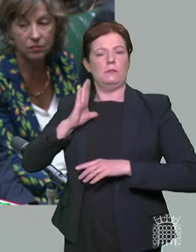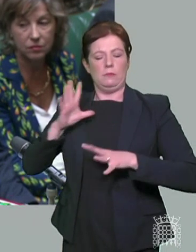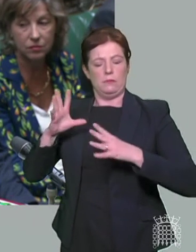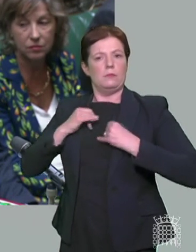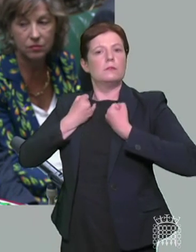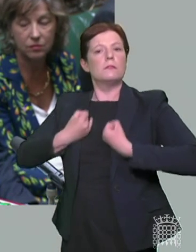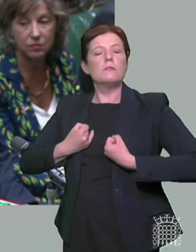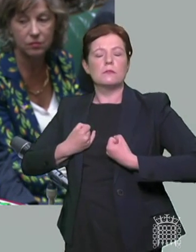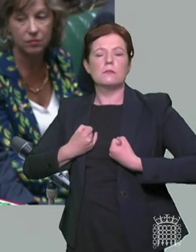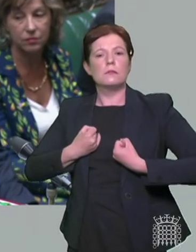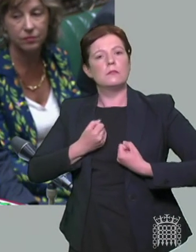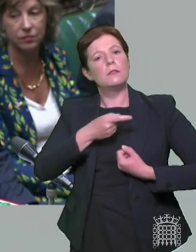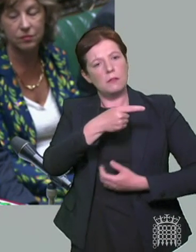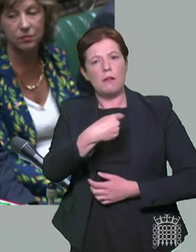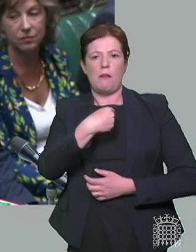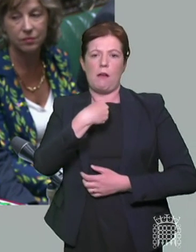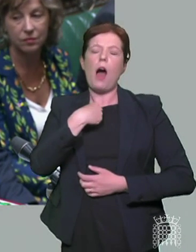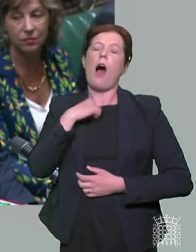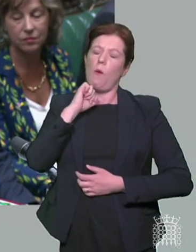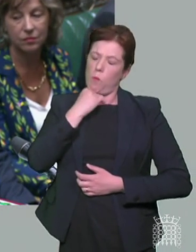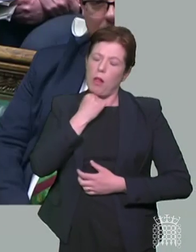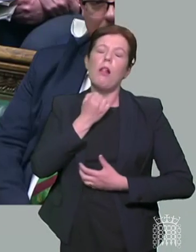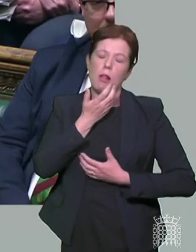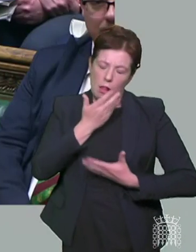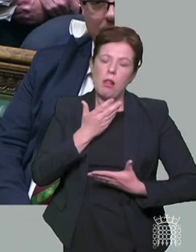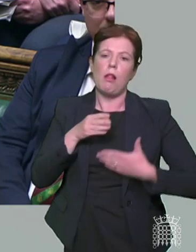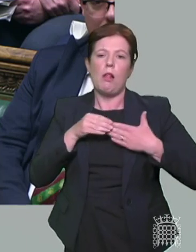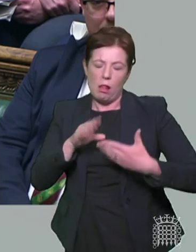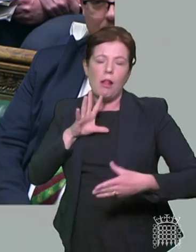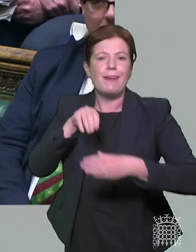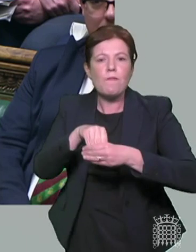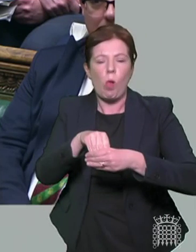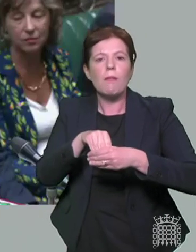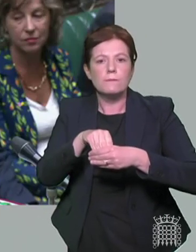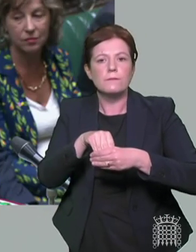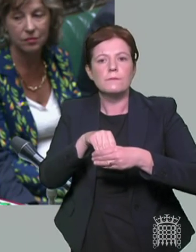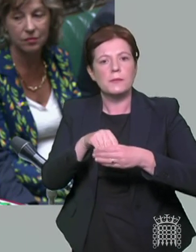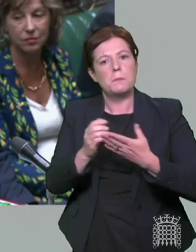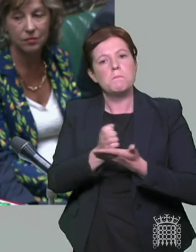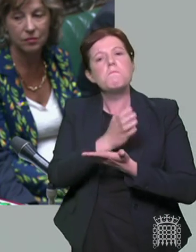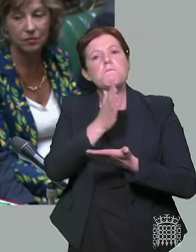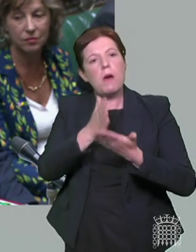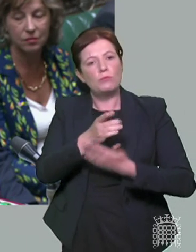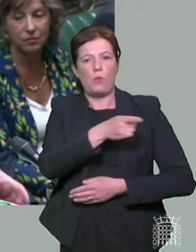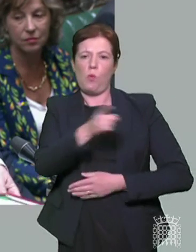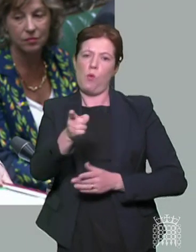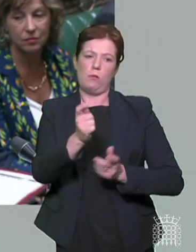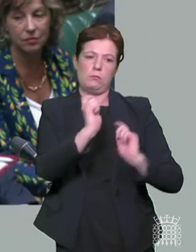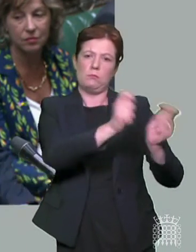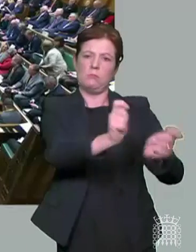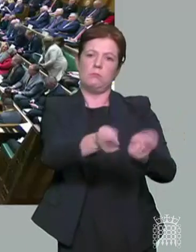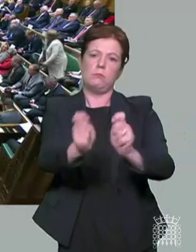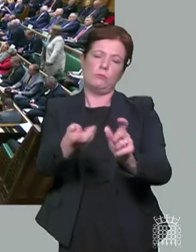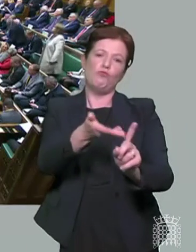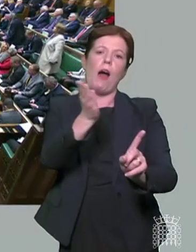I will certainly take personal charge of the matter and make sure that the veterans receive the recognition they deserve.